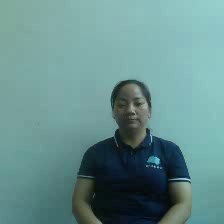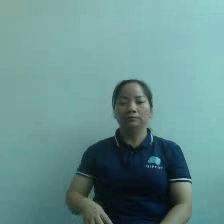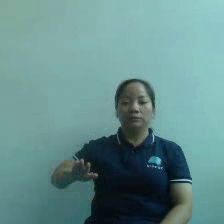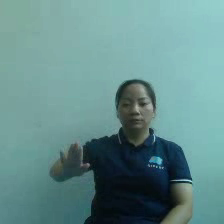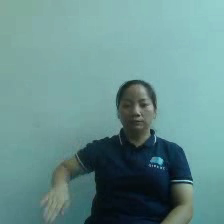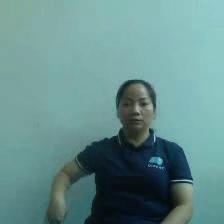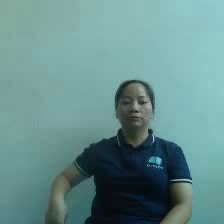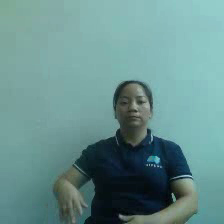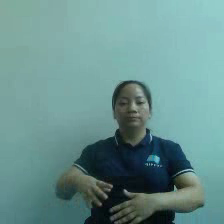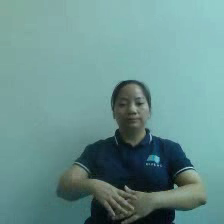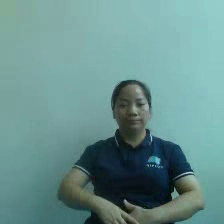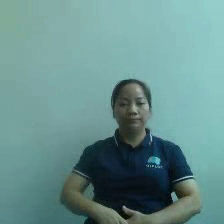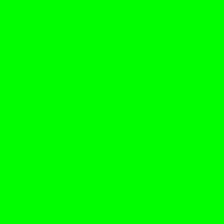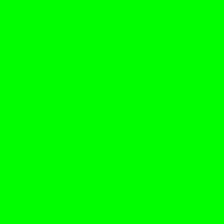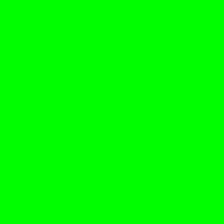Phía sau